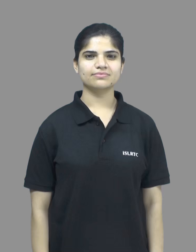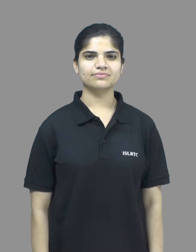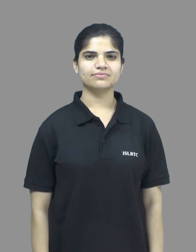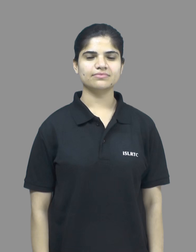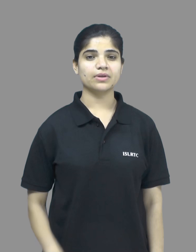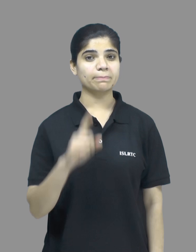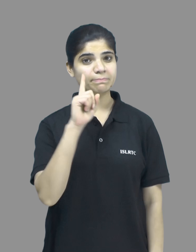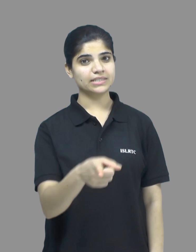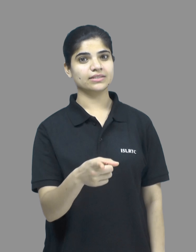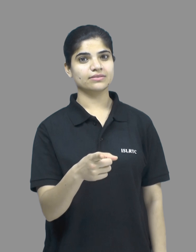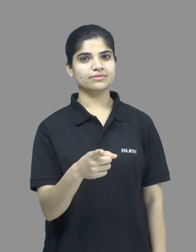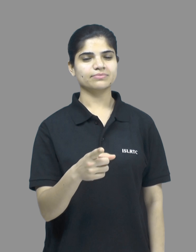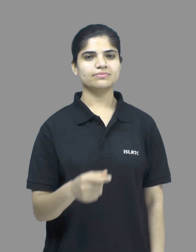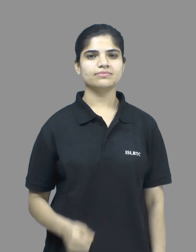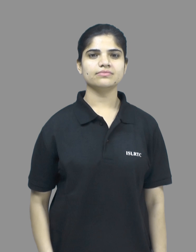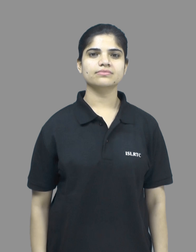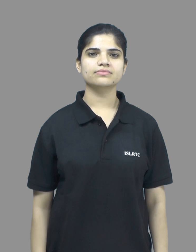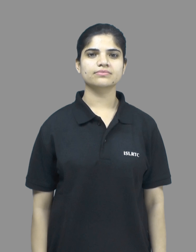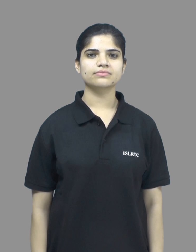Should